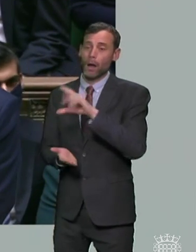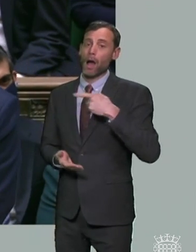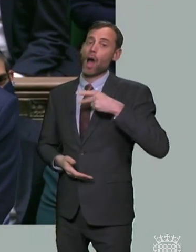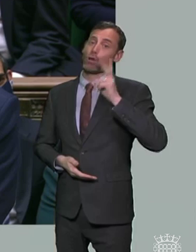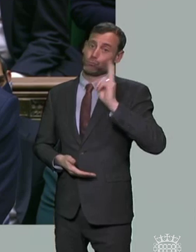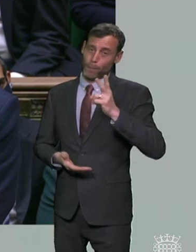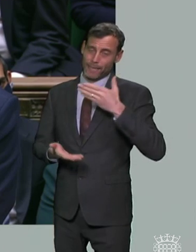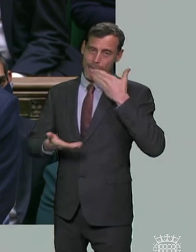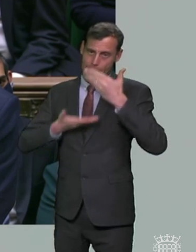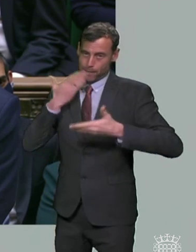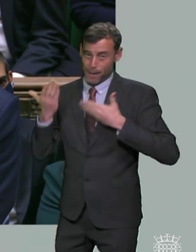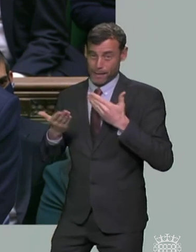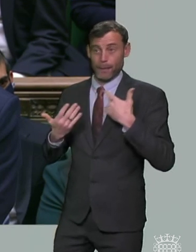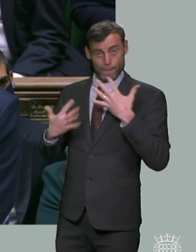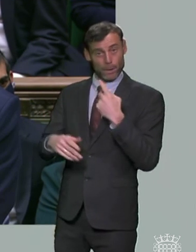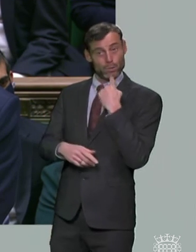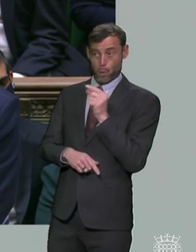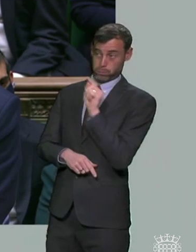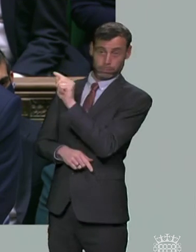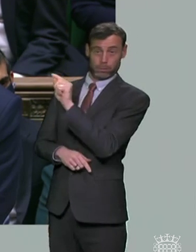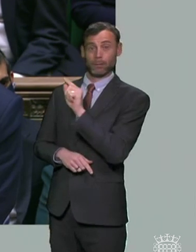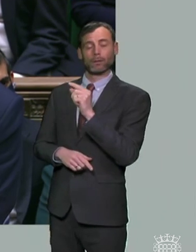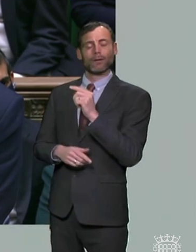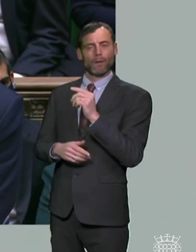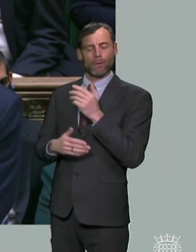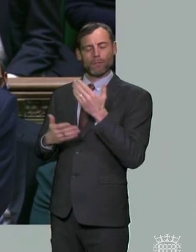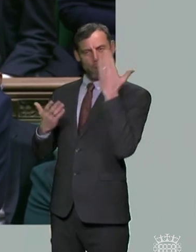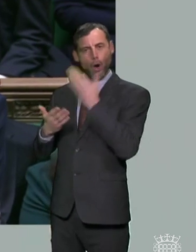Member for North East Fife across the aisle earlier on.